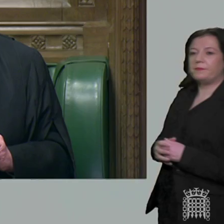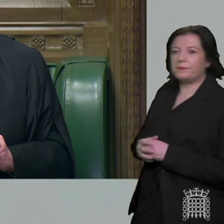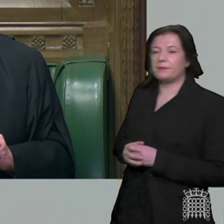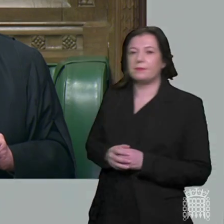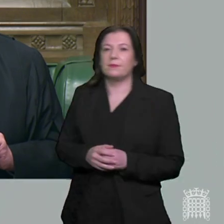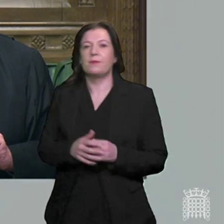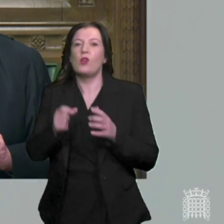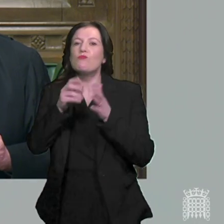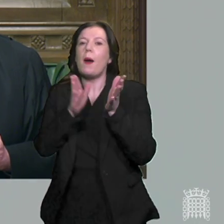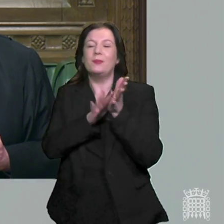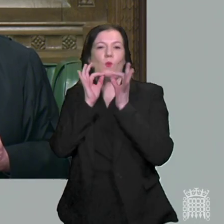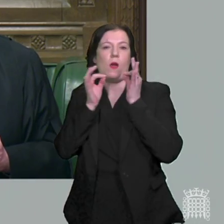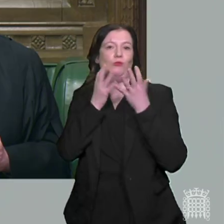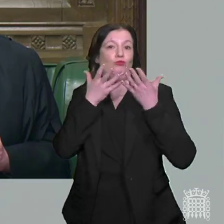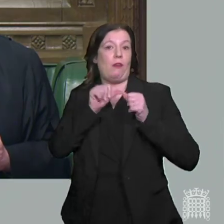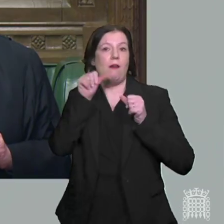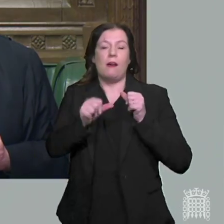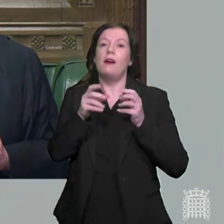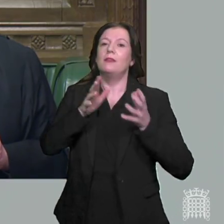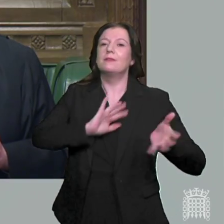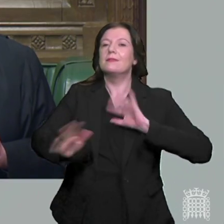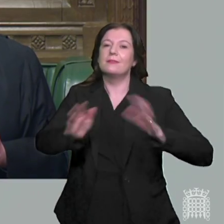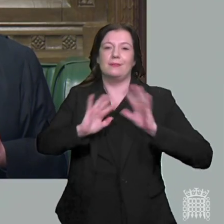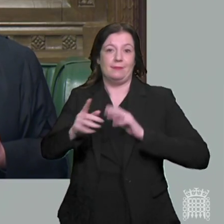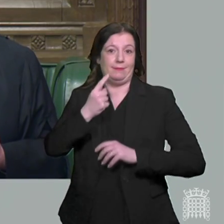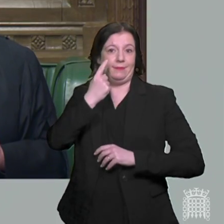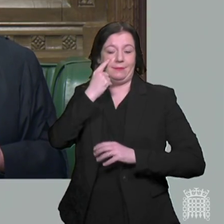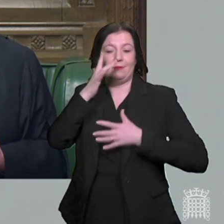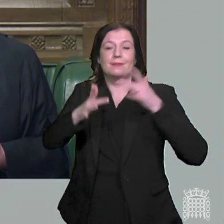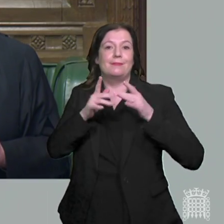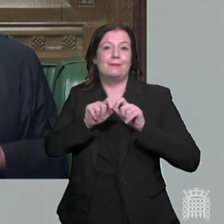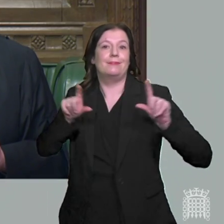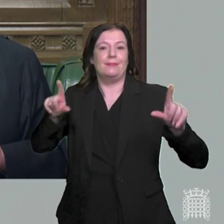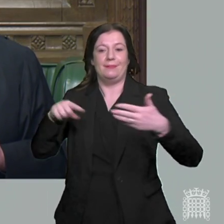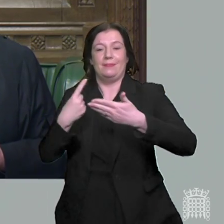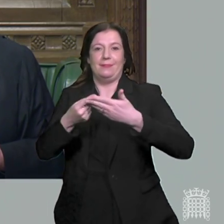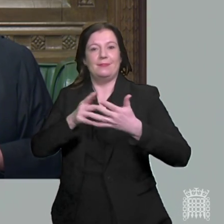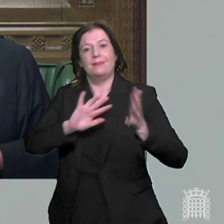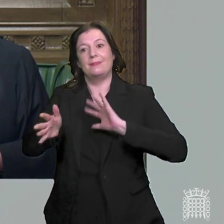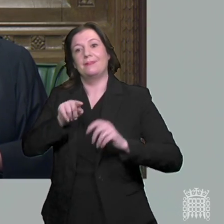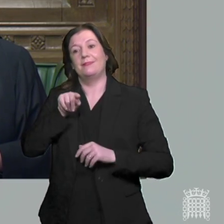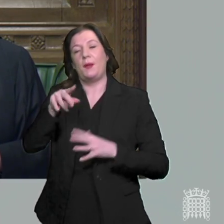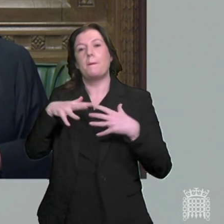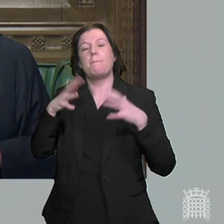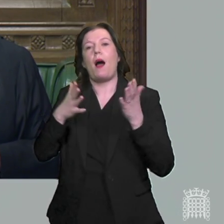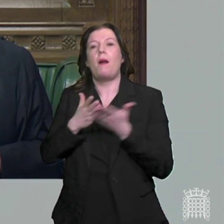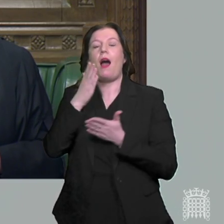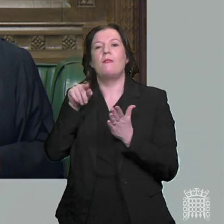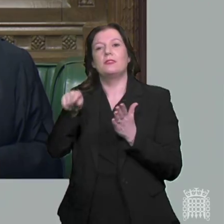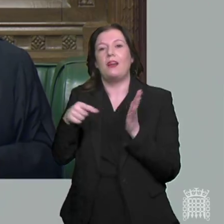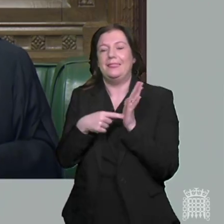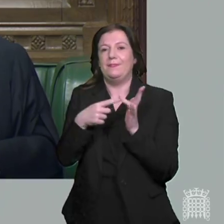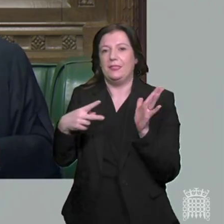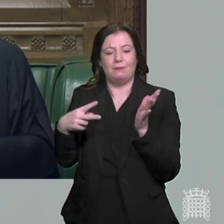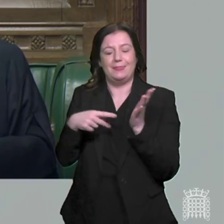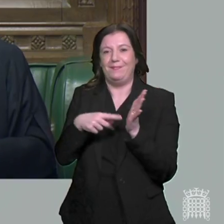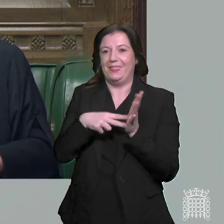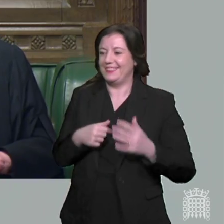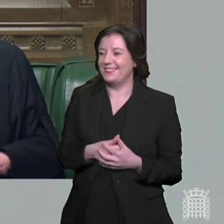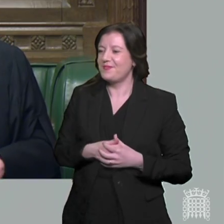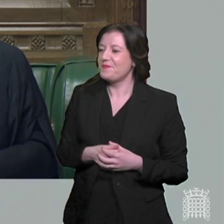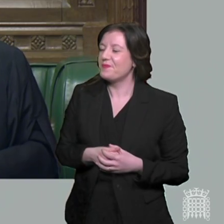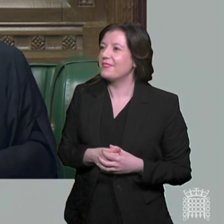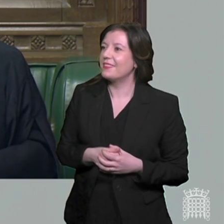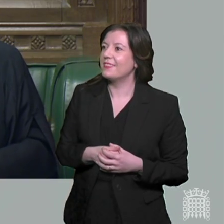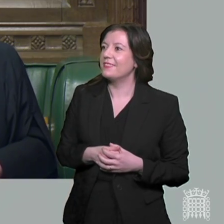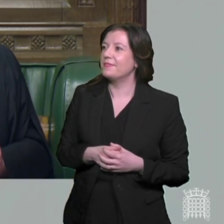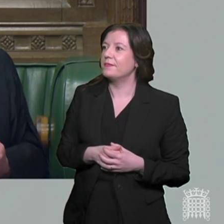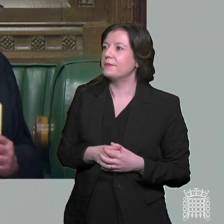I point out that live subtitles and the British Sign Language interpretation of proceedings are available to watch on parliamentlive.tv.